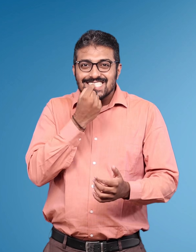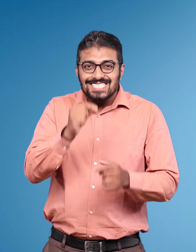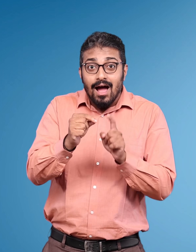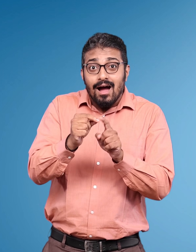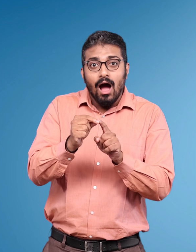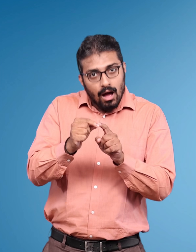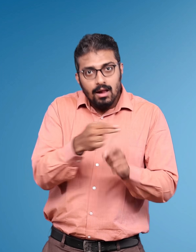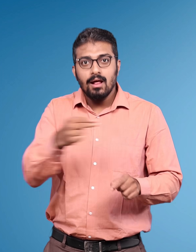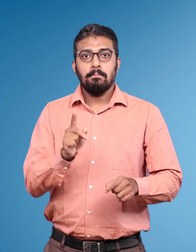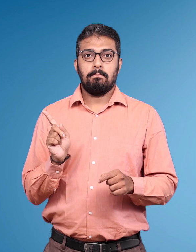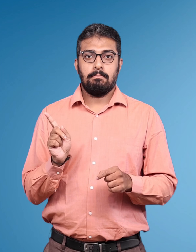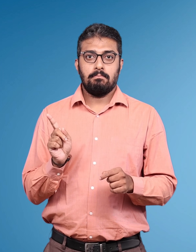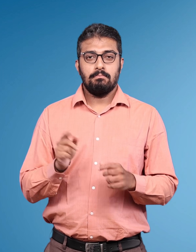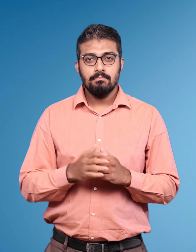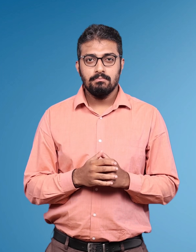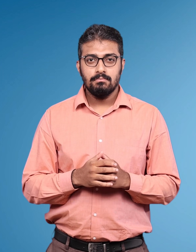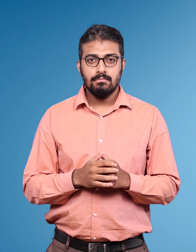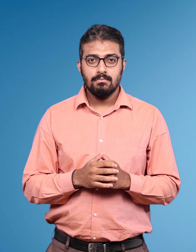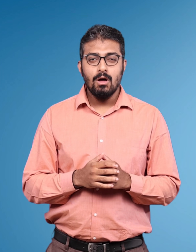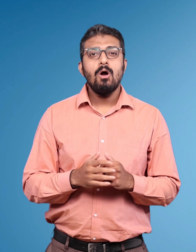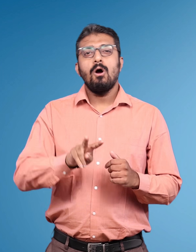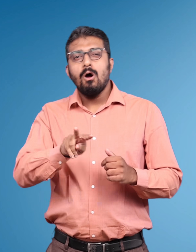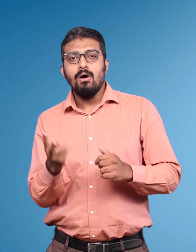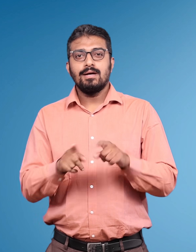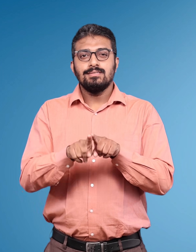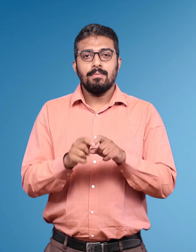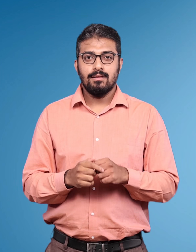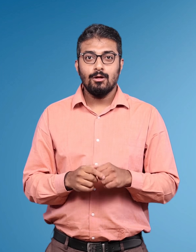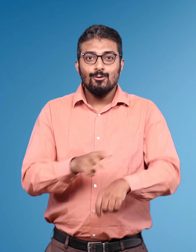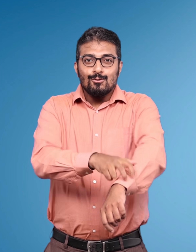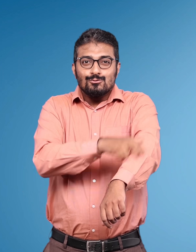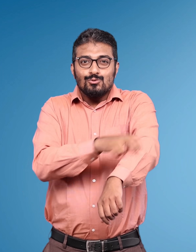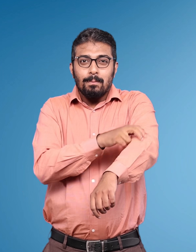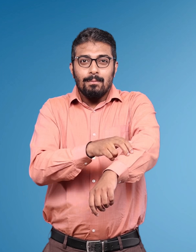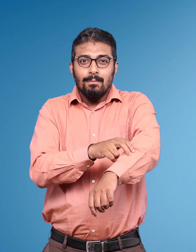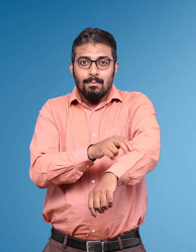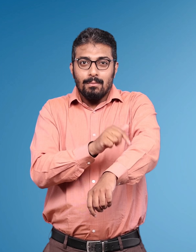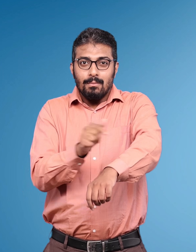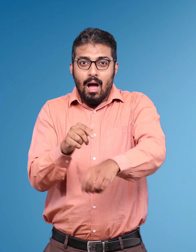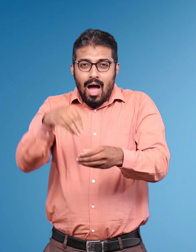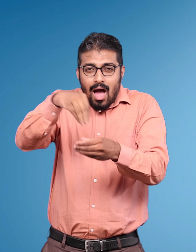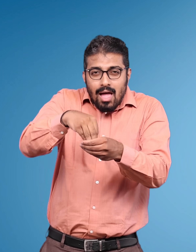And soap contains a base called sodium hydroxide.